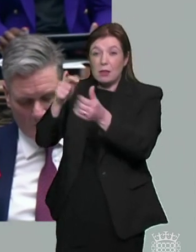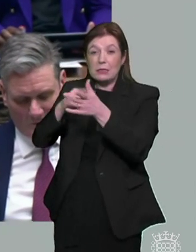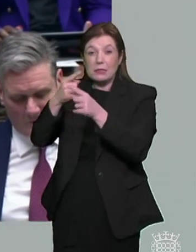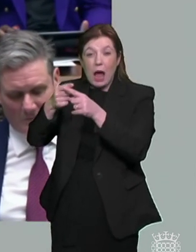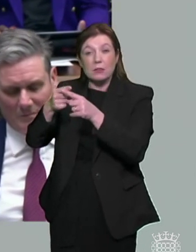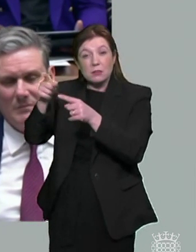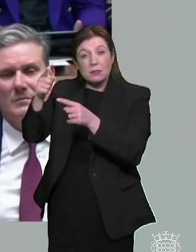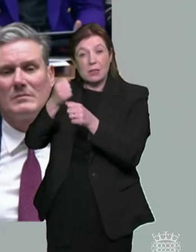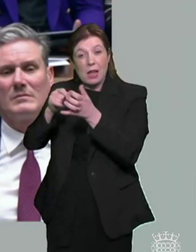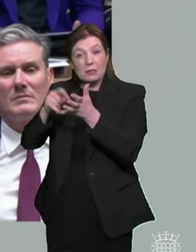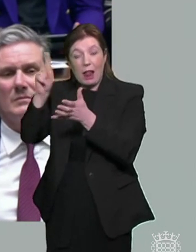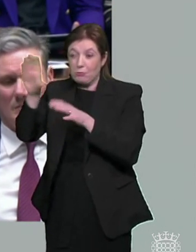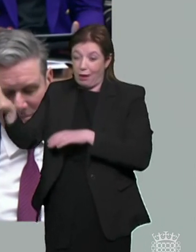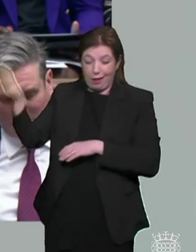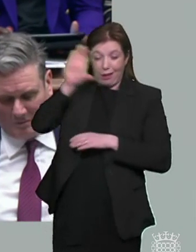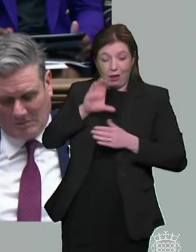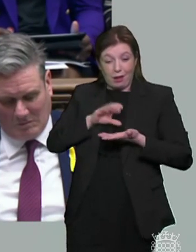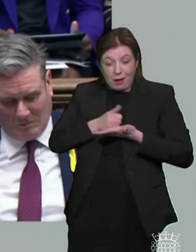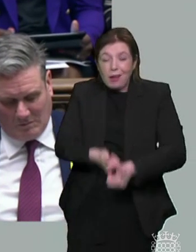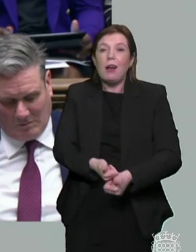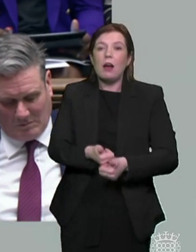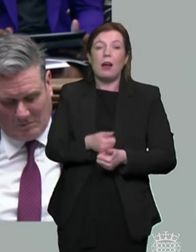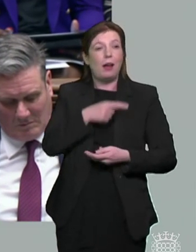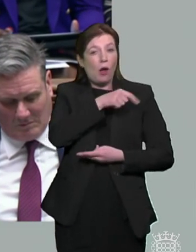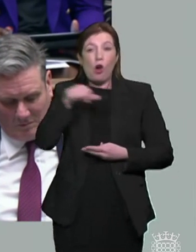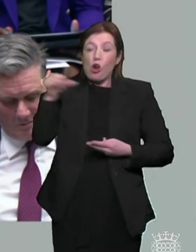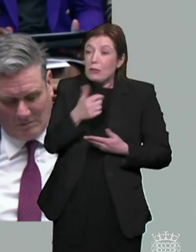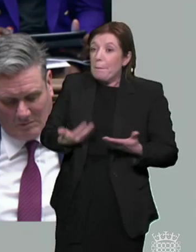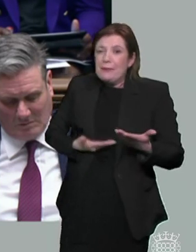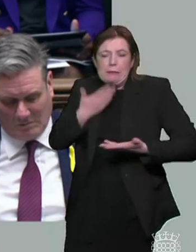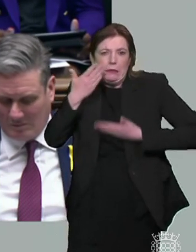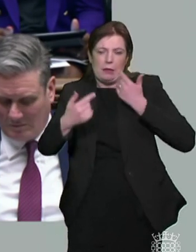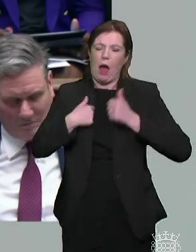Today was the day for the Chancellor to set out a plan to support British businesses.